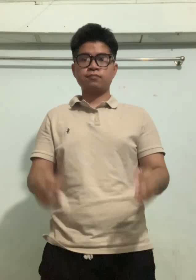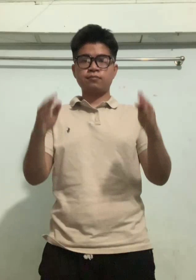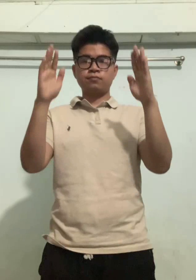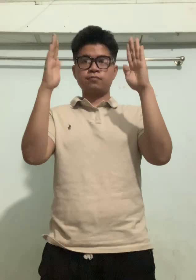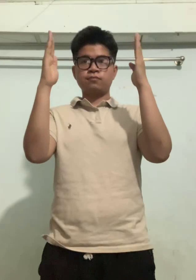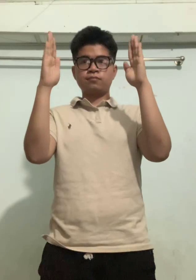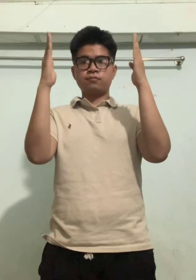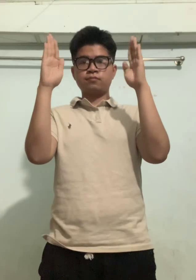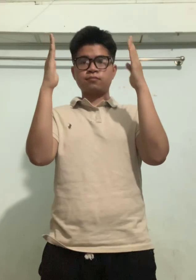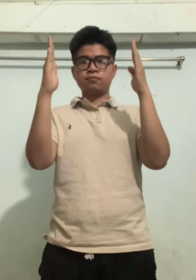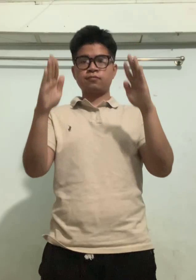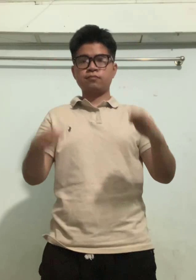vo tay